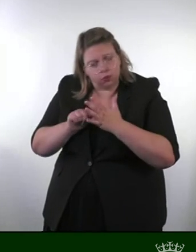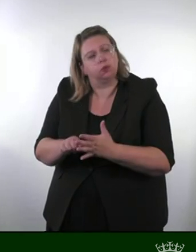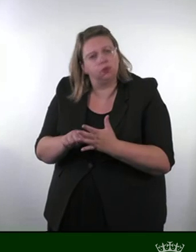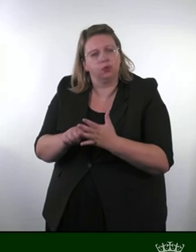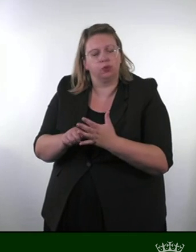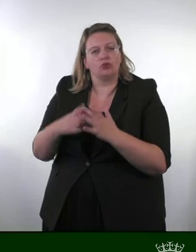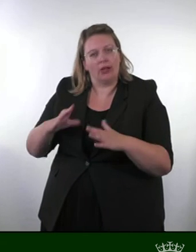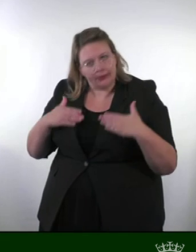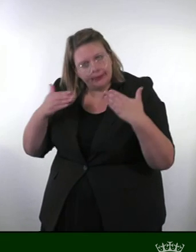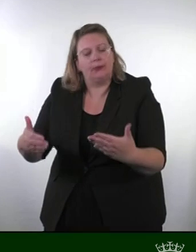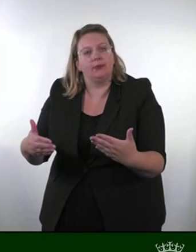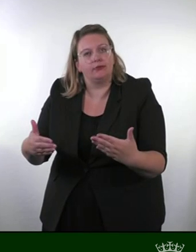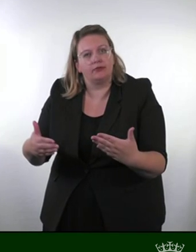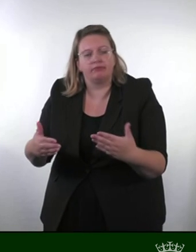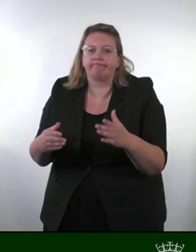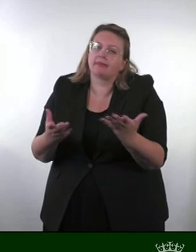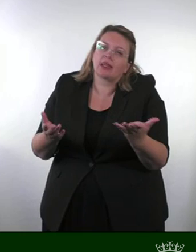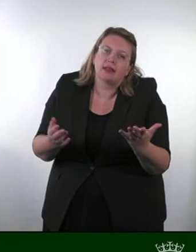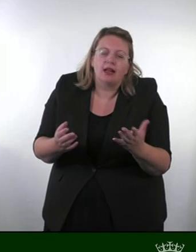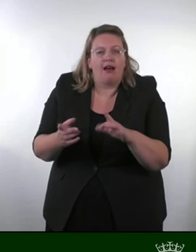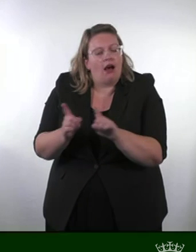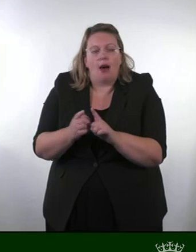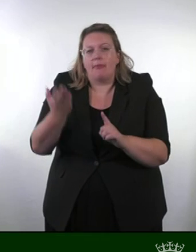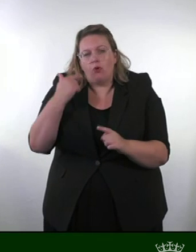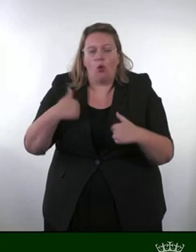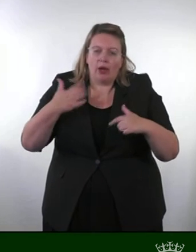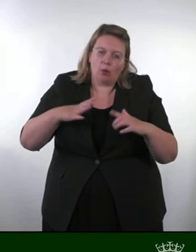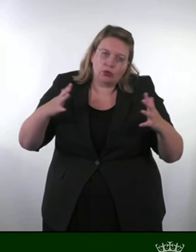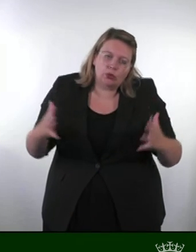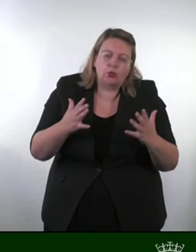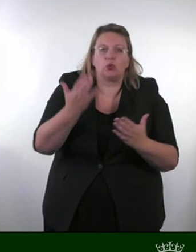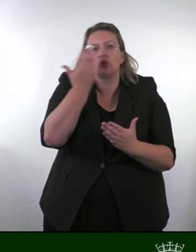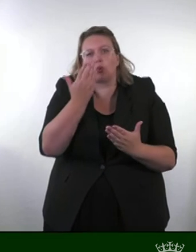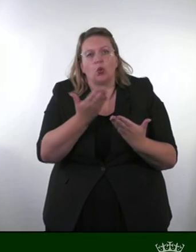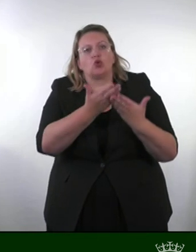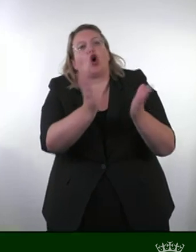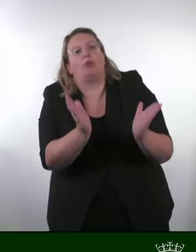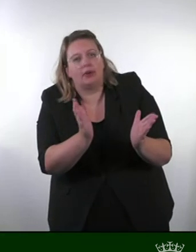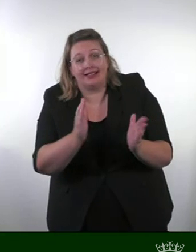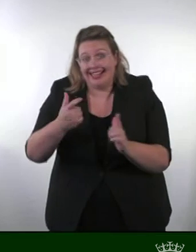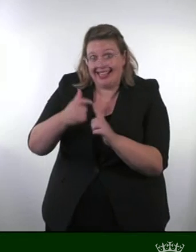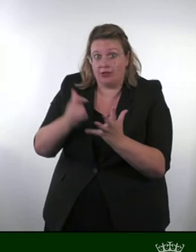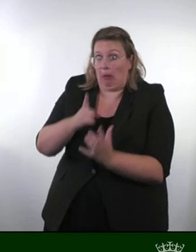When it came to saying schools were safe, the right honourable and learned Gentleman was silent because he did not want to offend his union bosses.